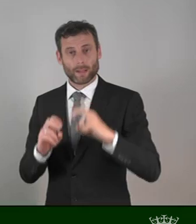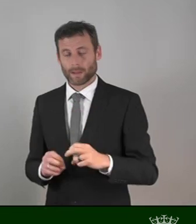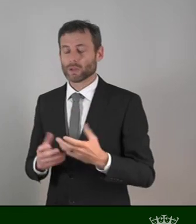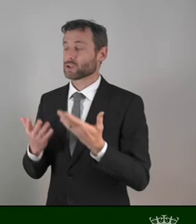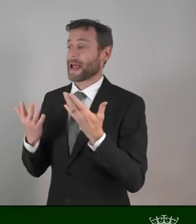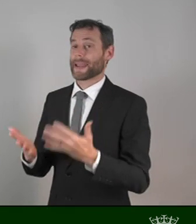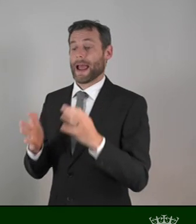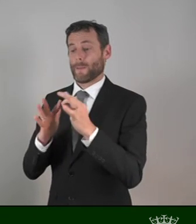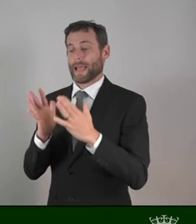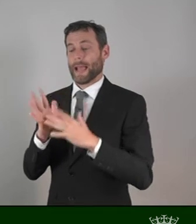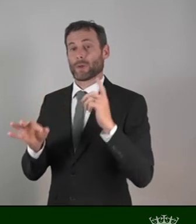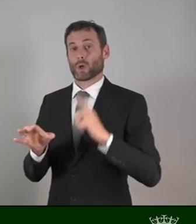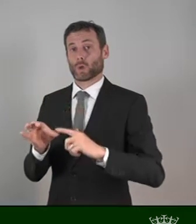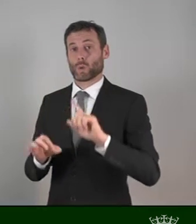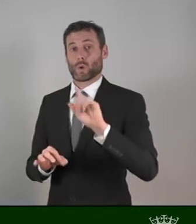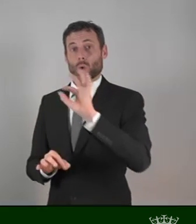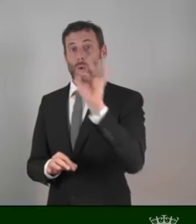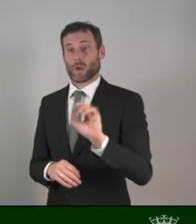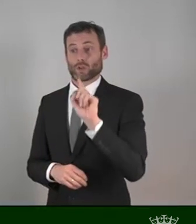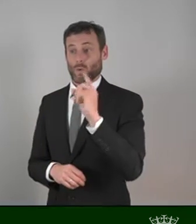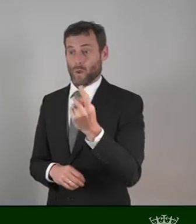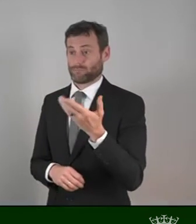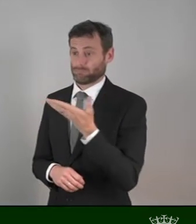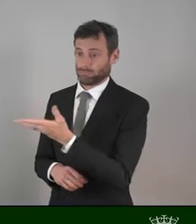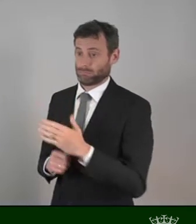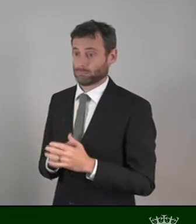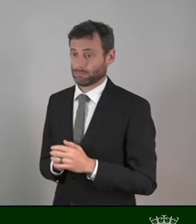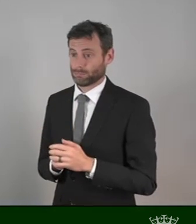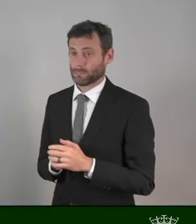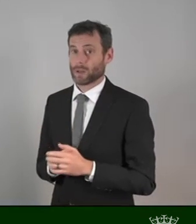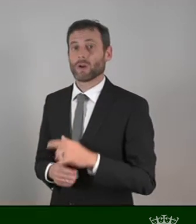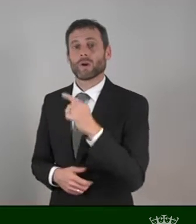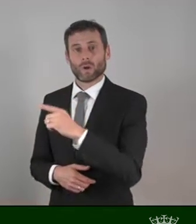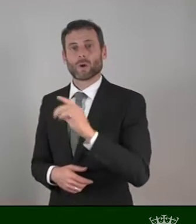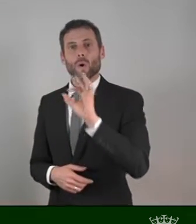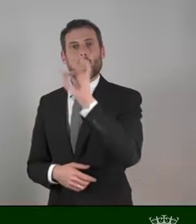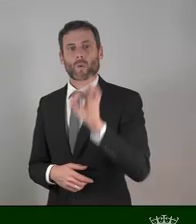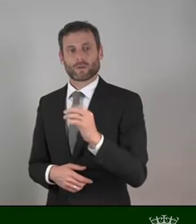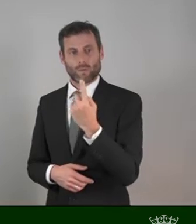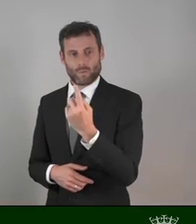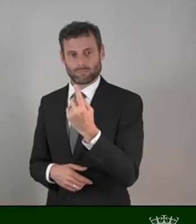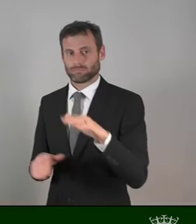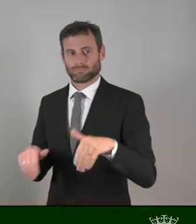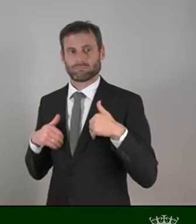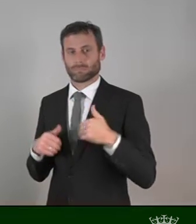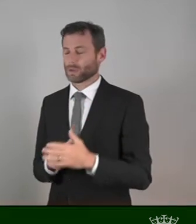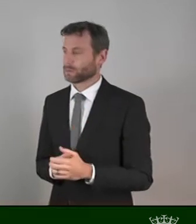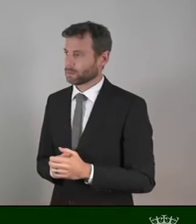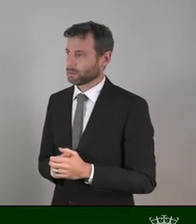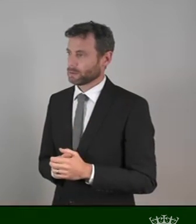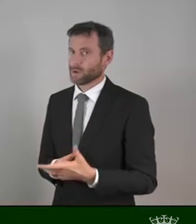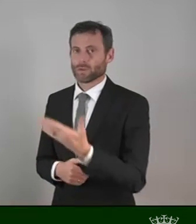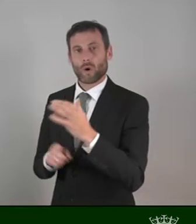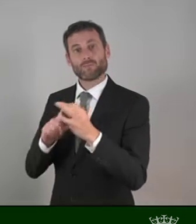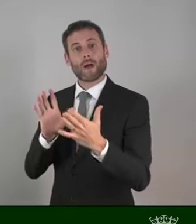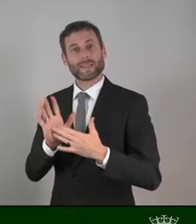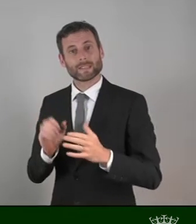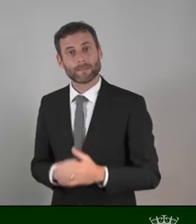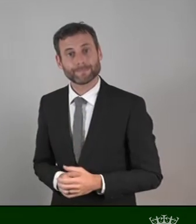This morning I had meetings with ministerial colleagues and others.